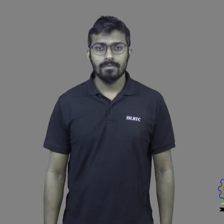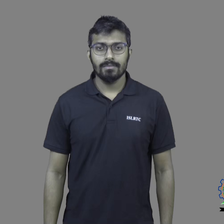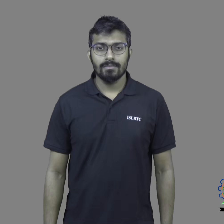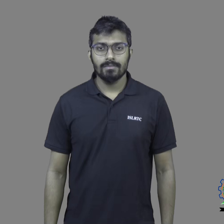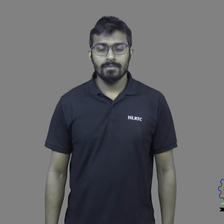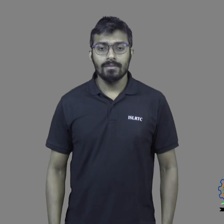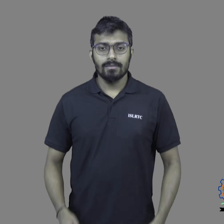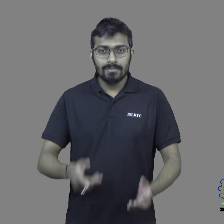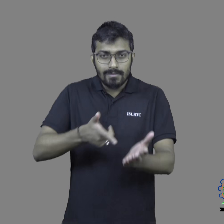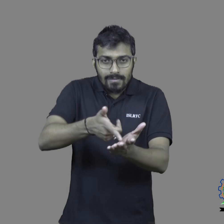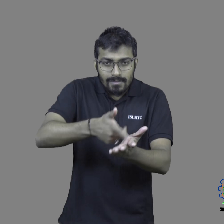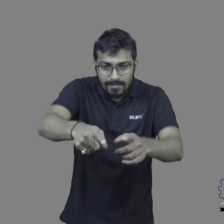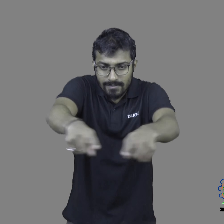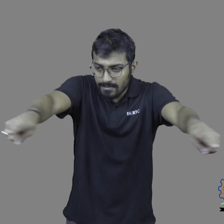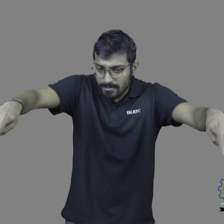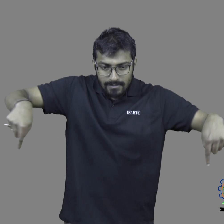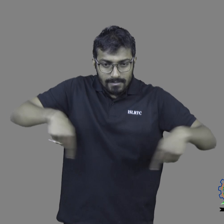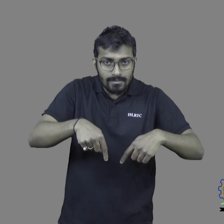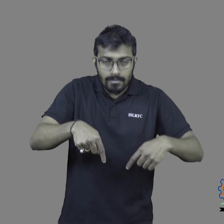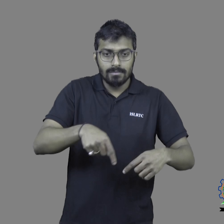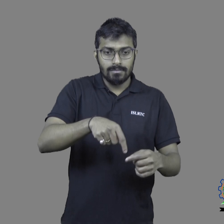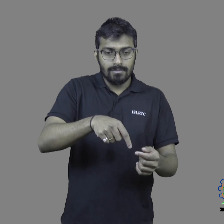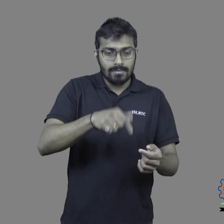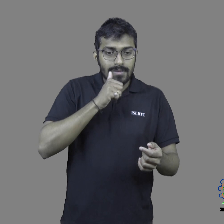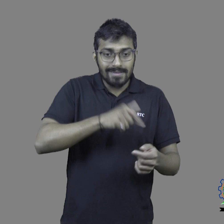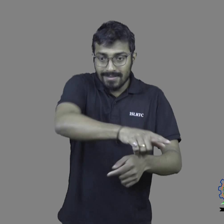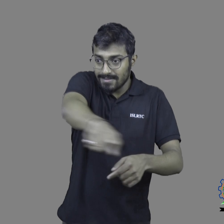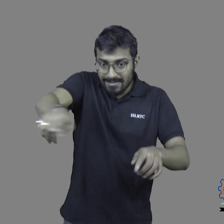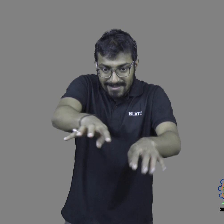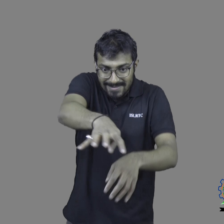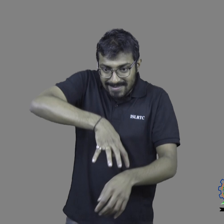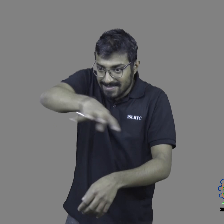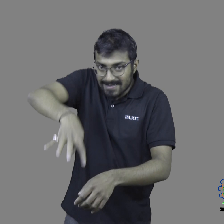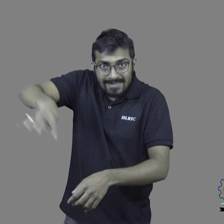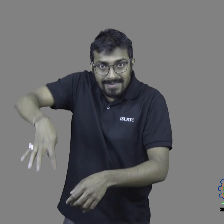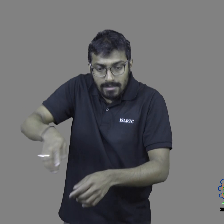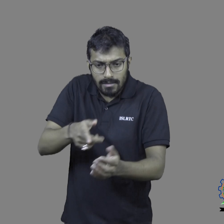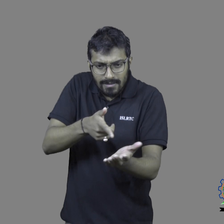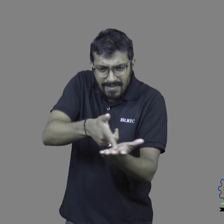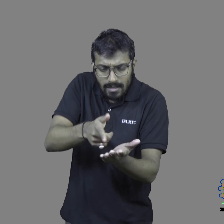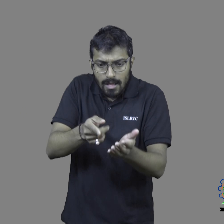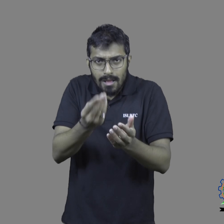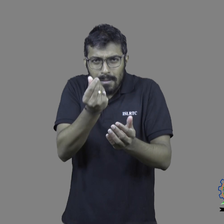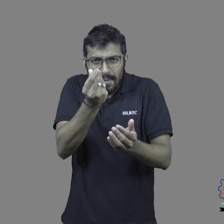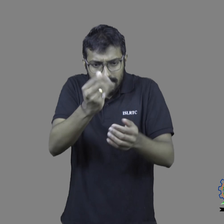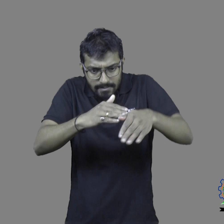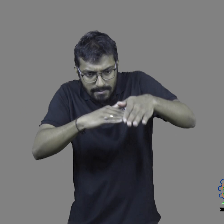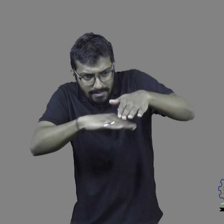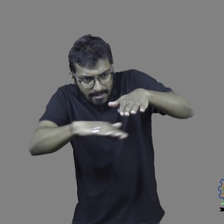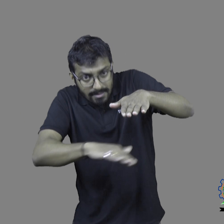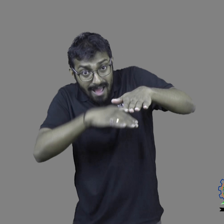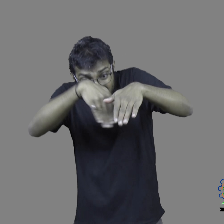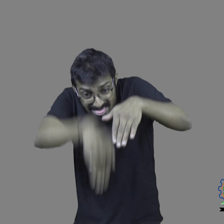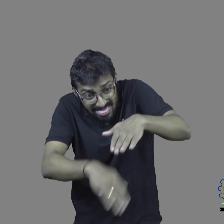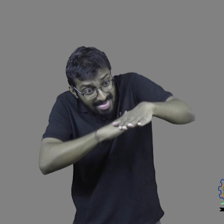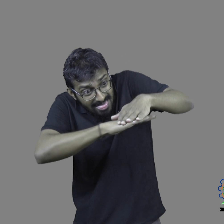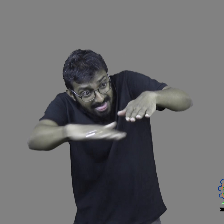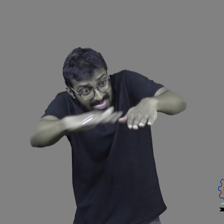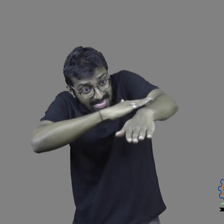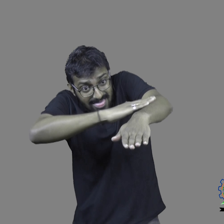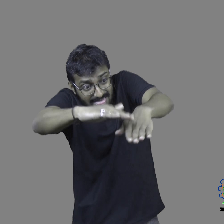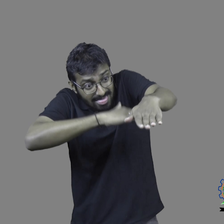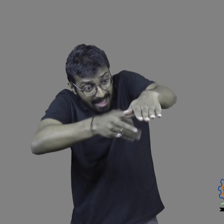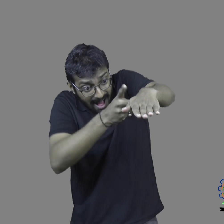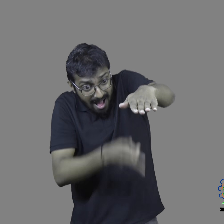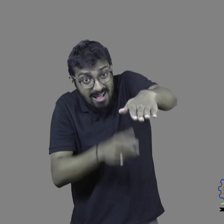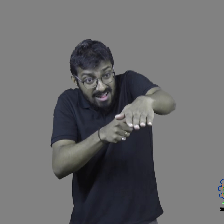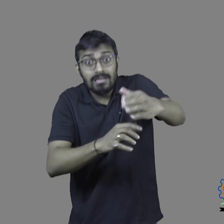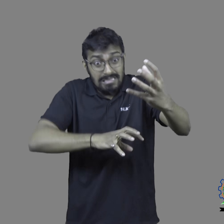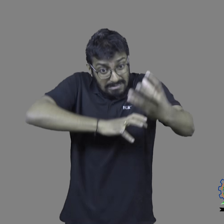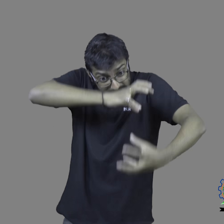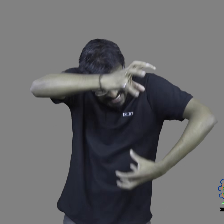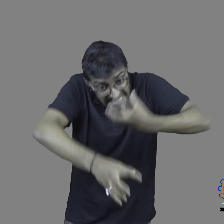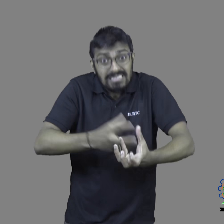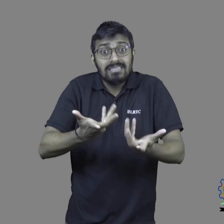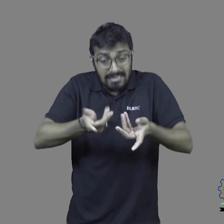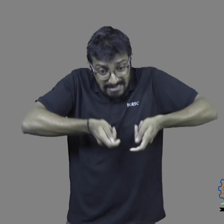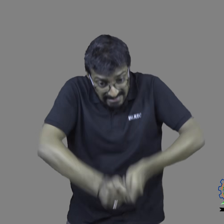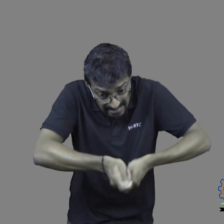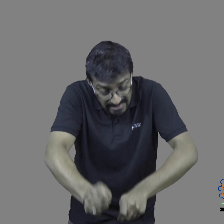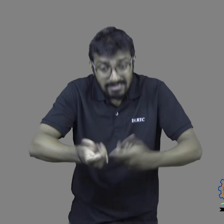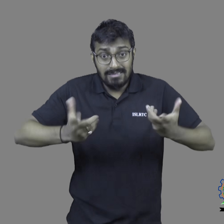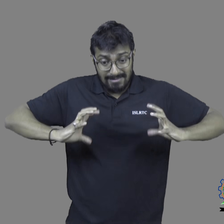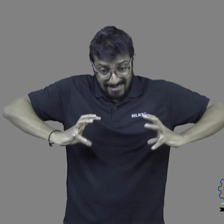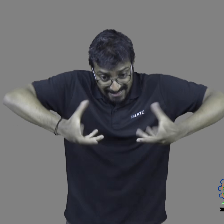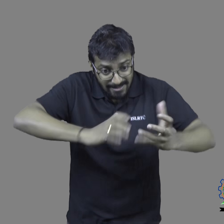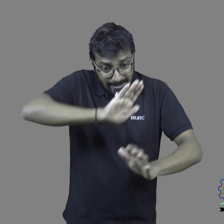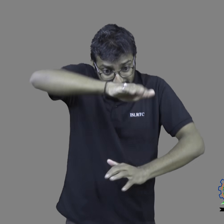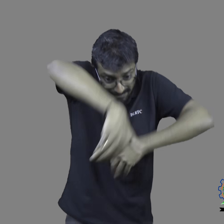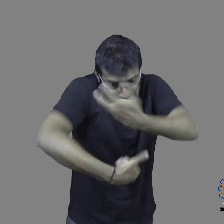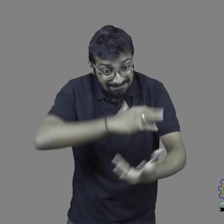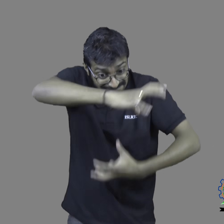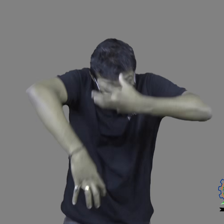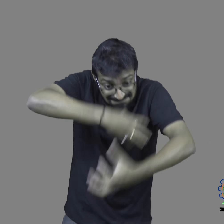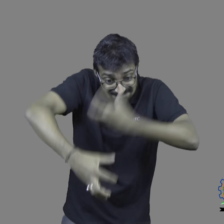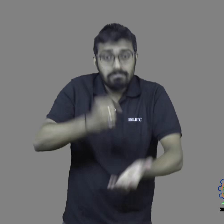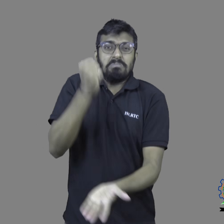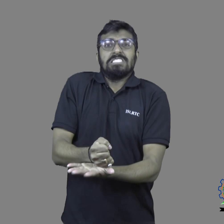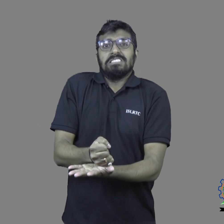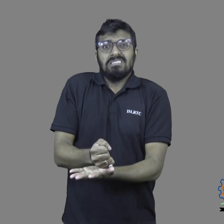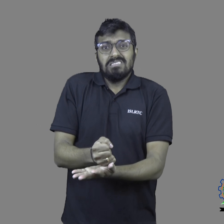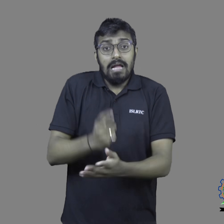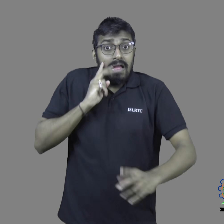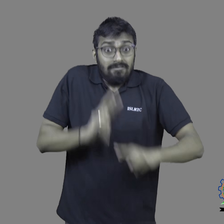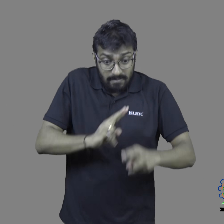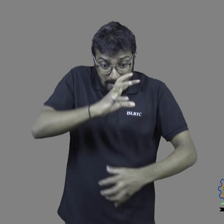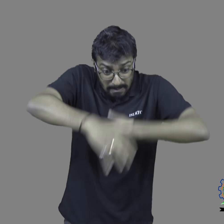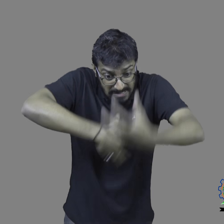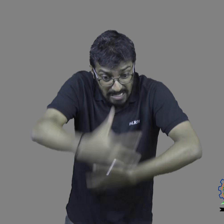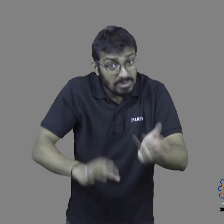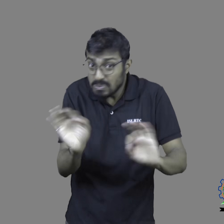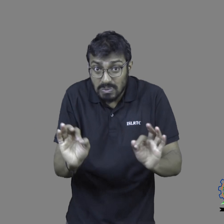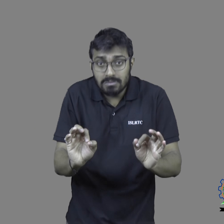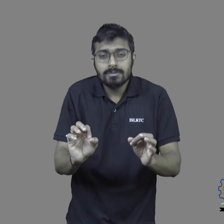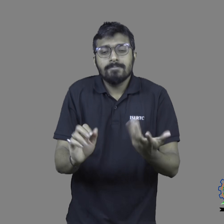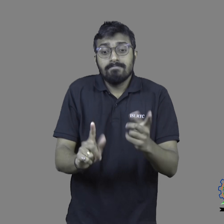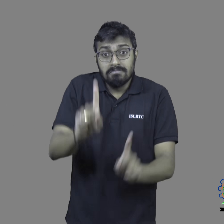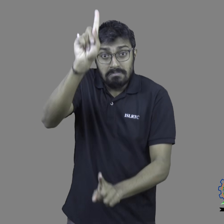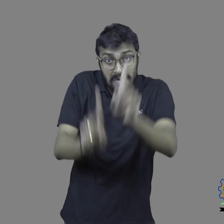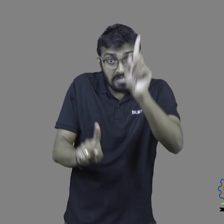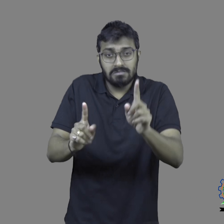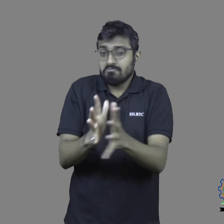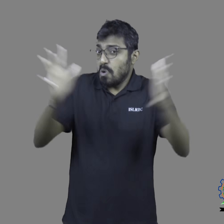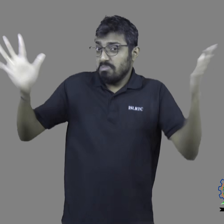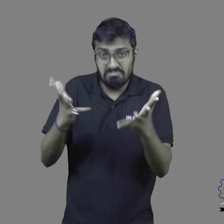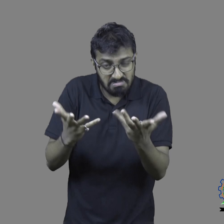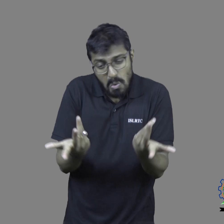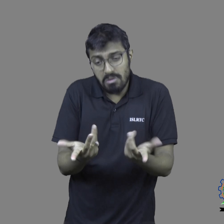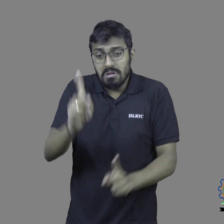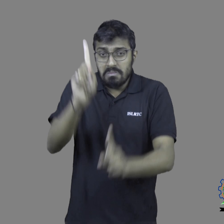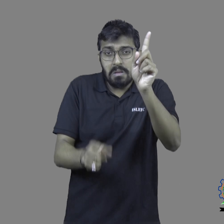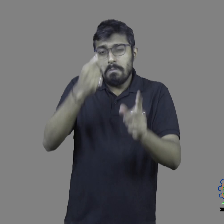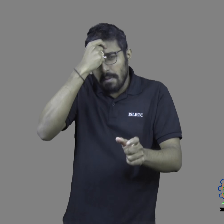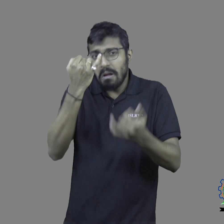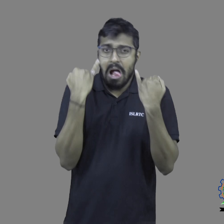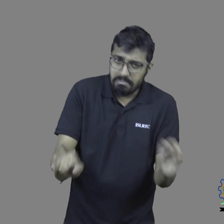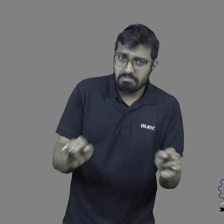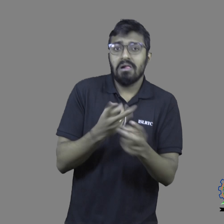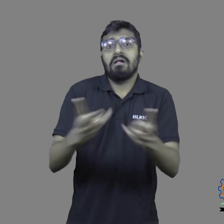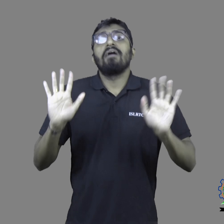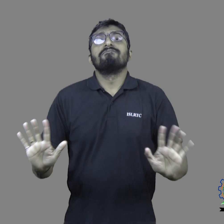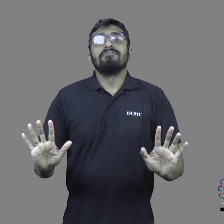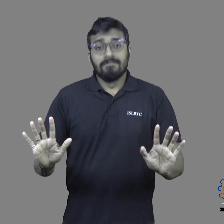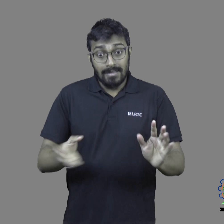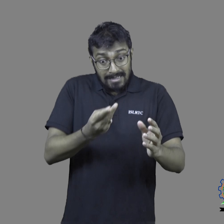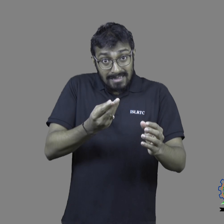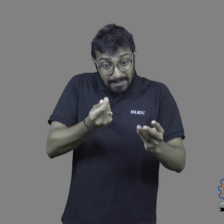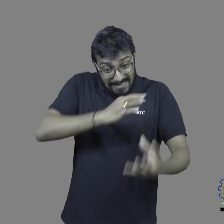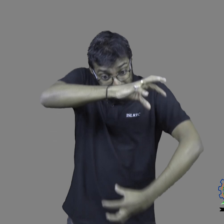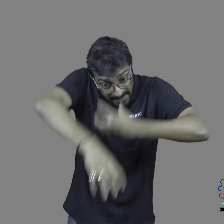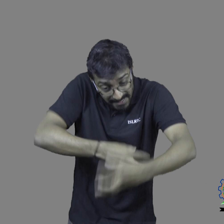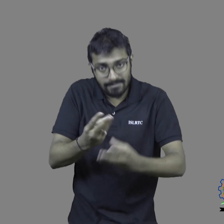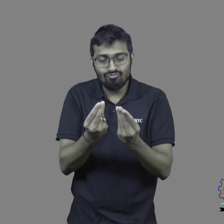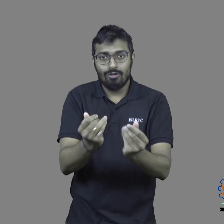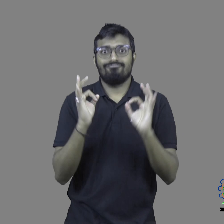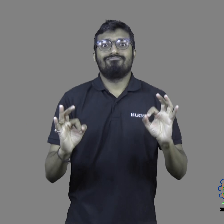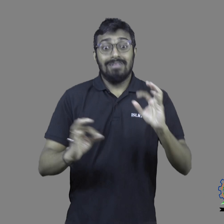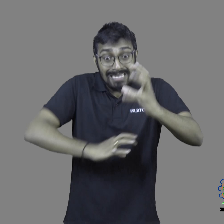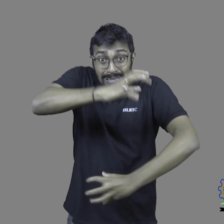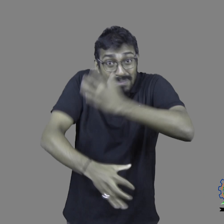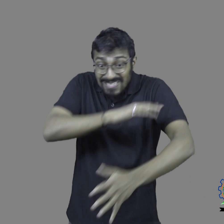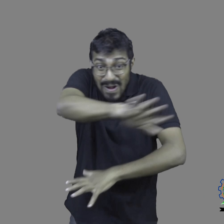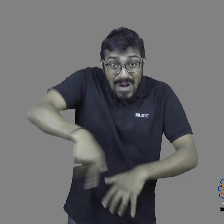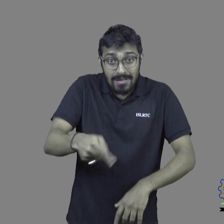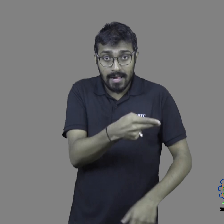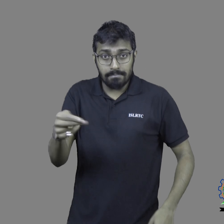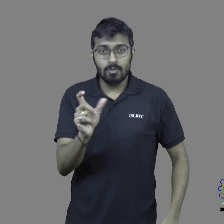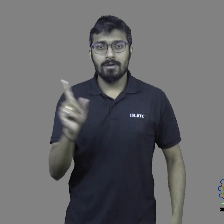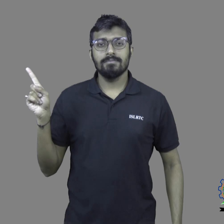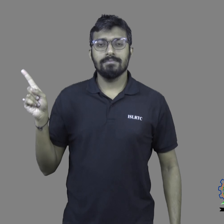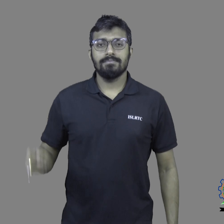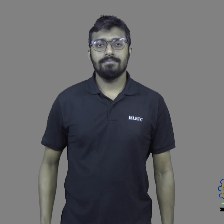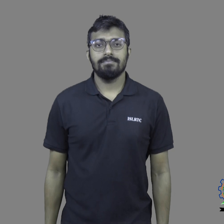Arable Farming